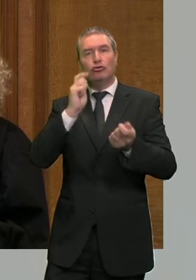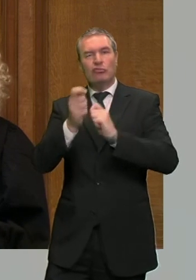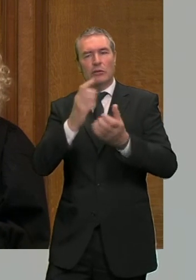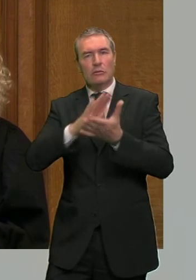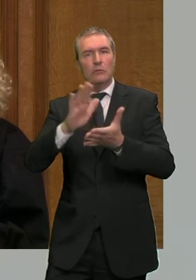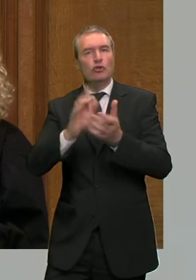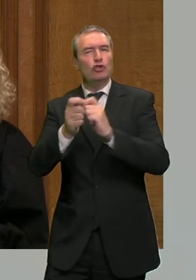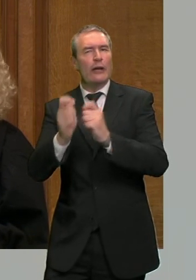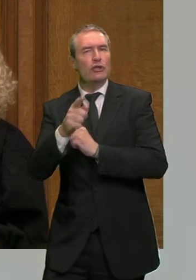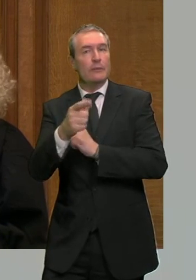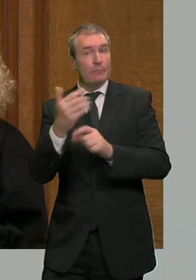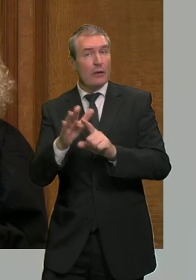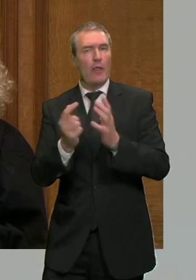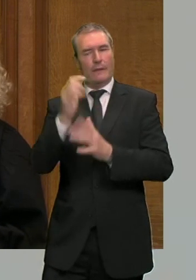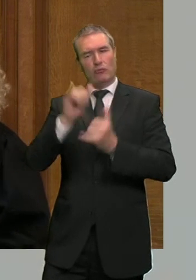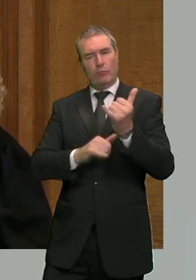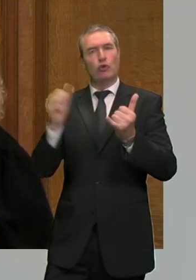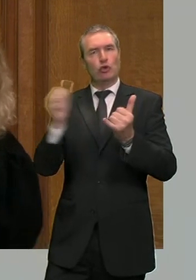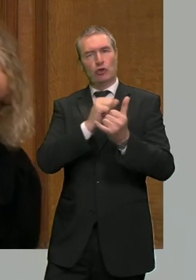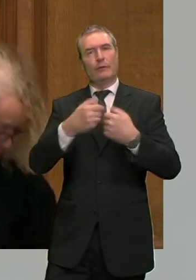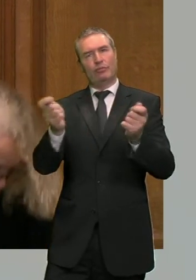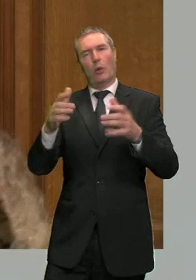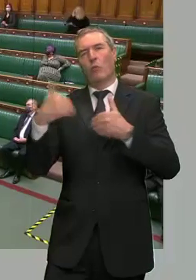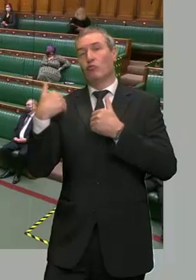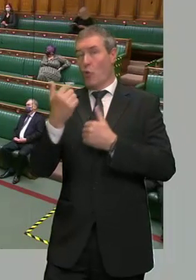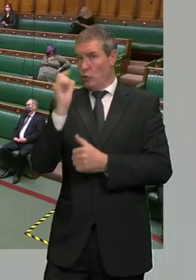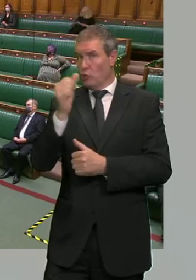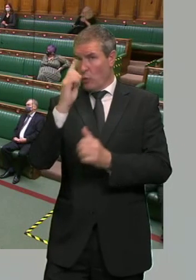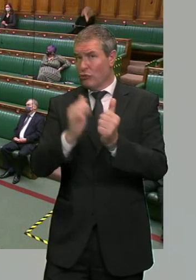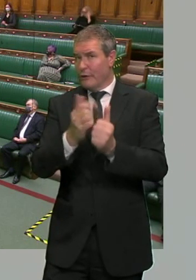Does he agree that the report should now be withdrawn?